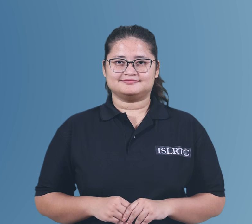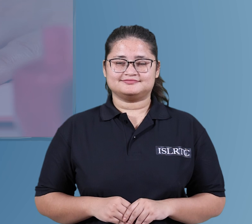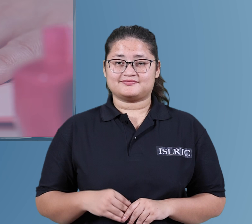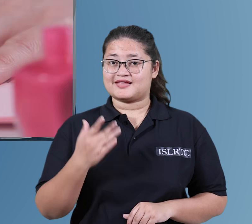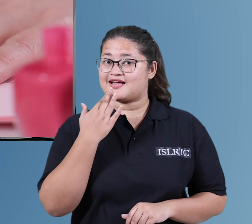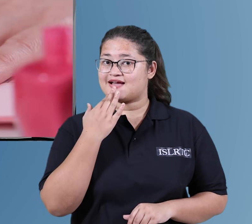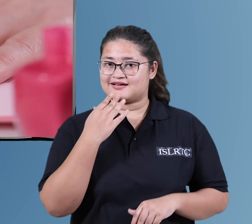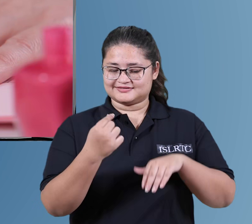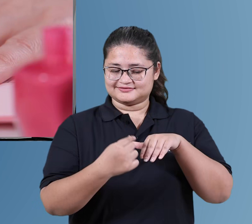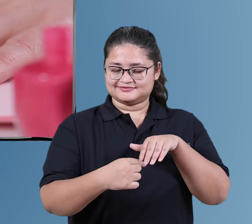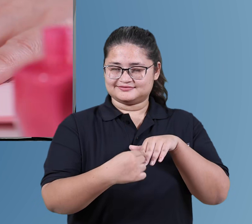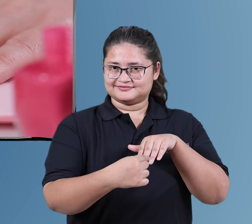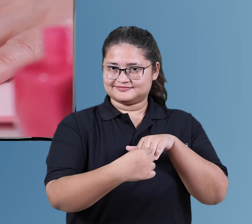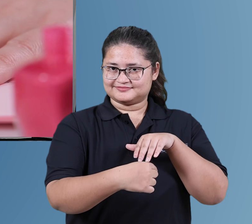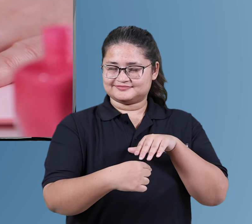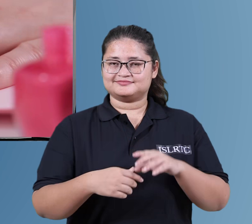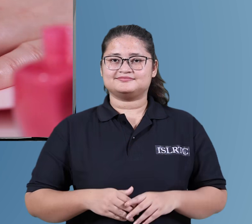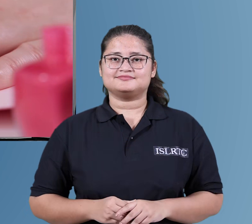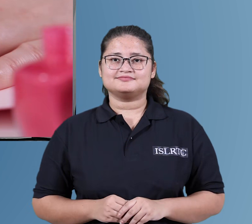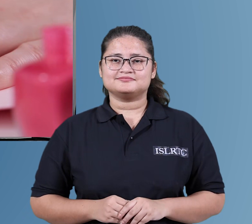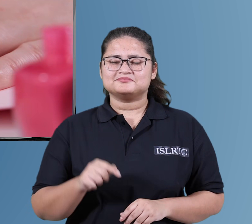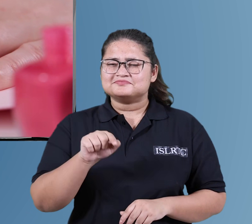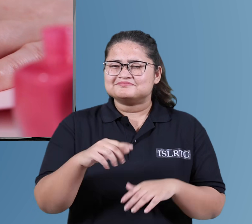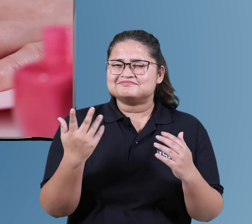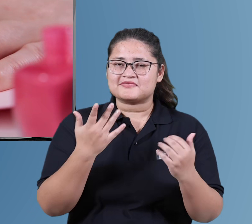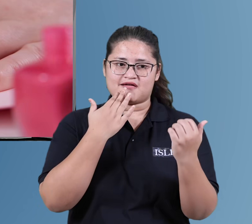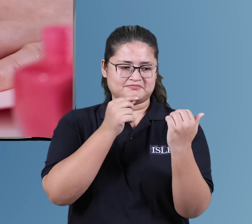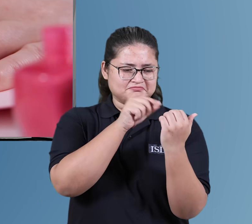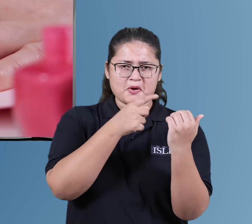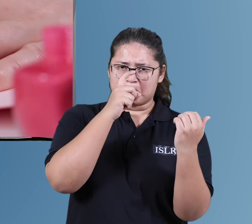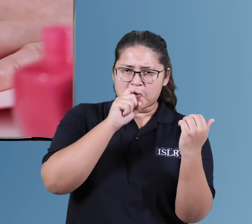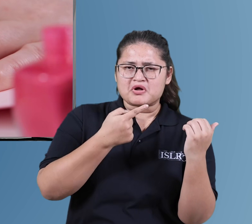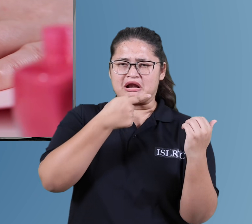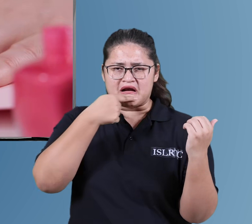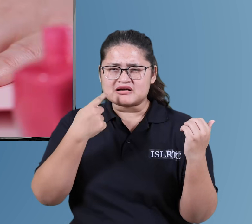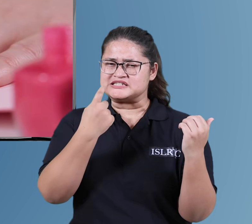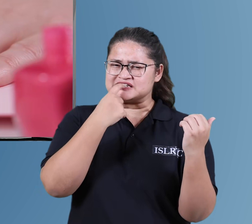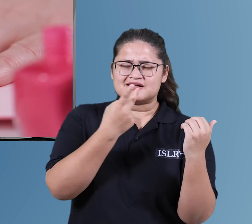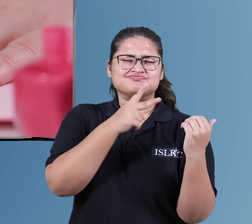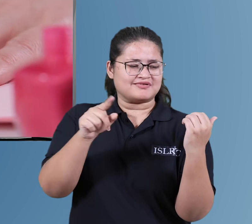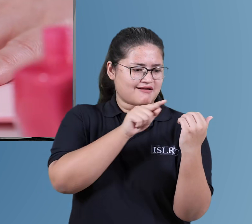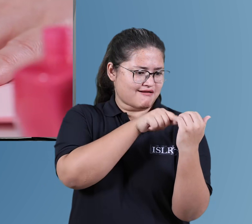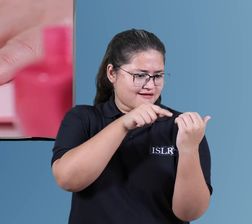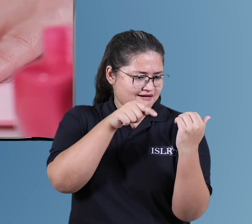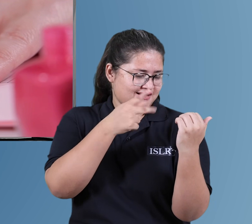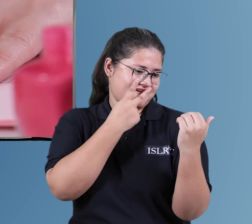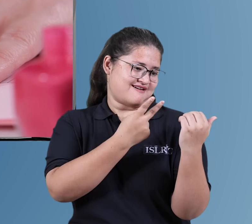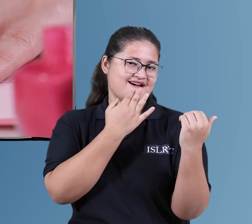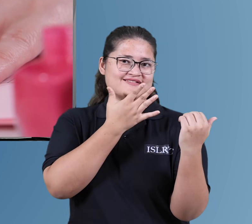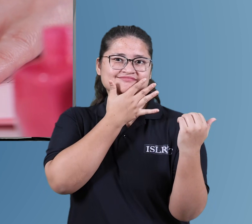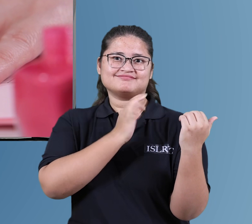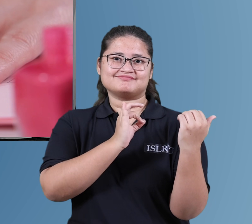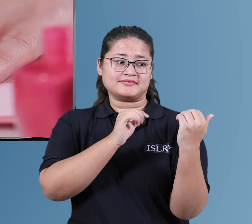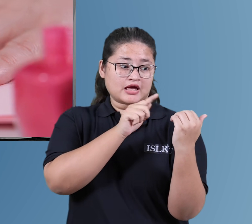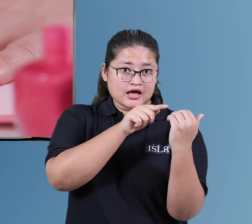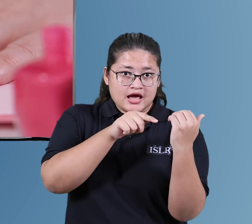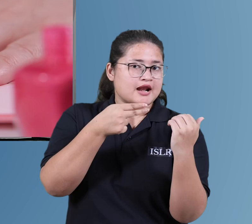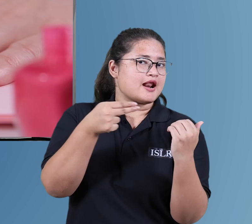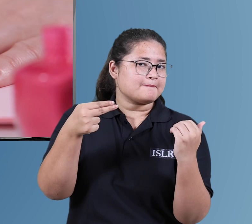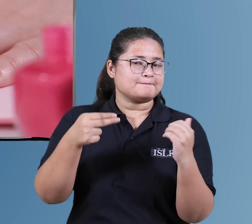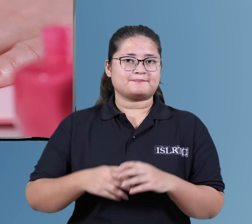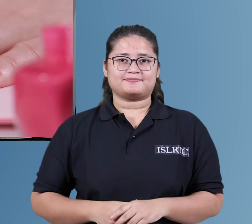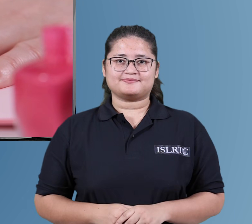Nail polish A cosmetic lacquer applied to nails for color and protection.